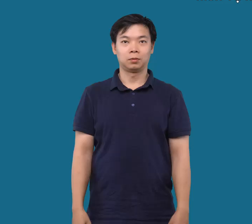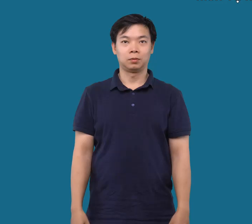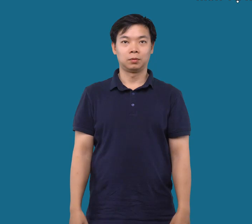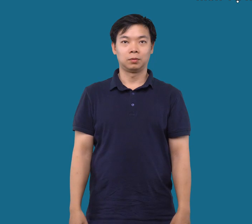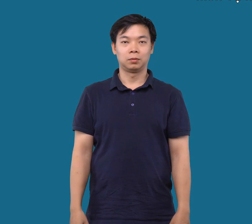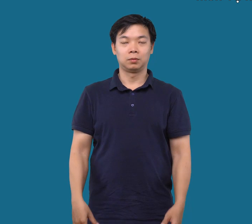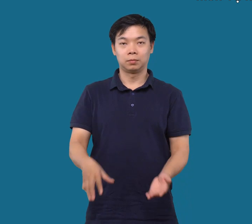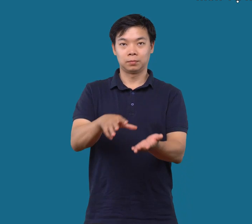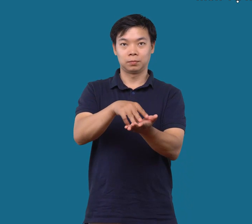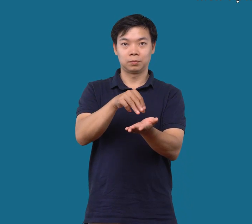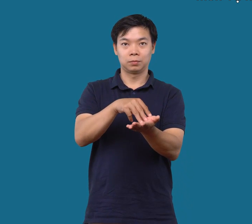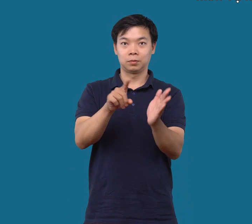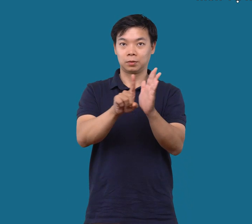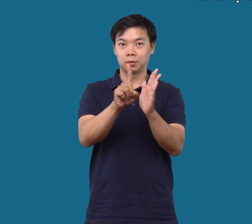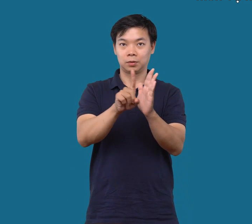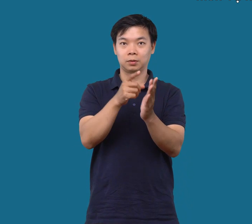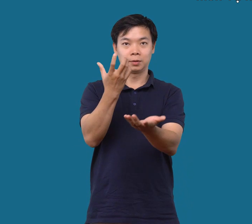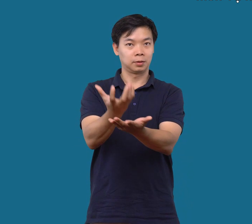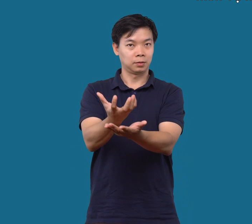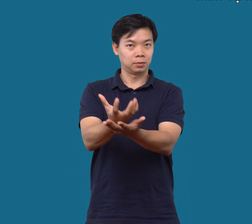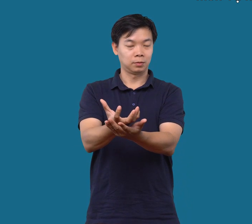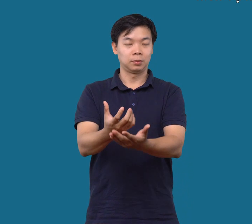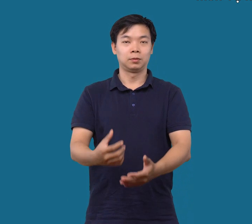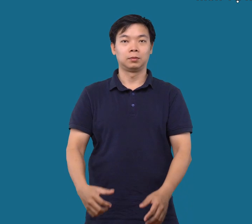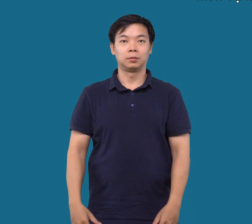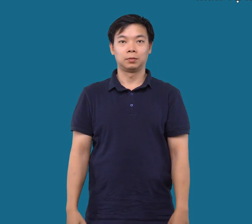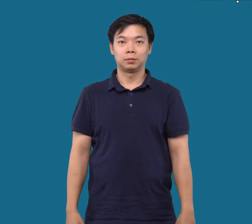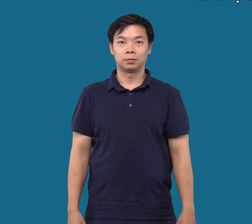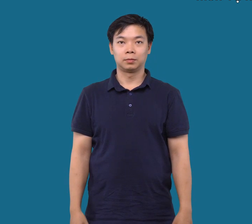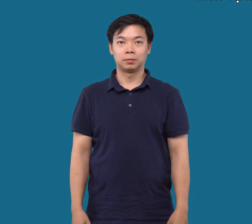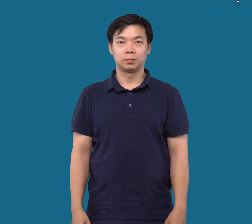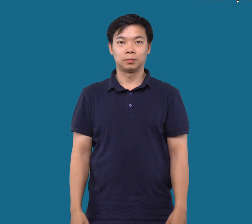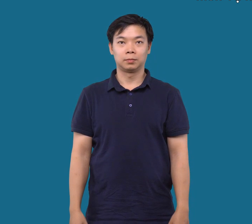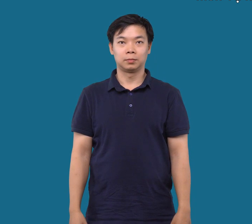môn Tự nhiên và Xã hội